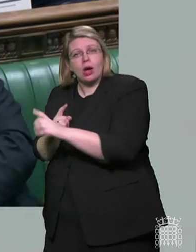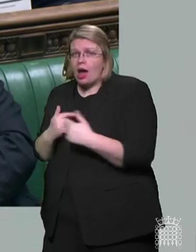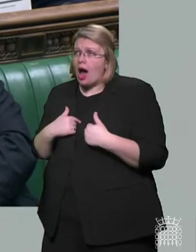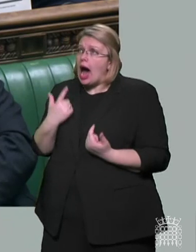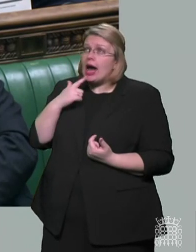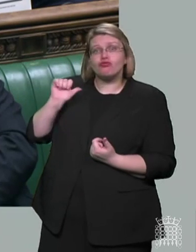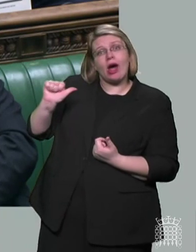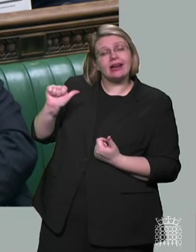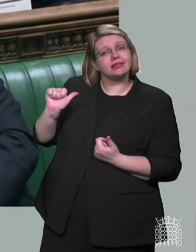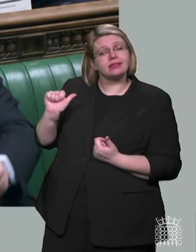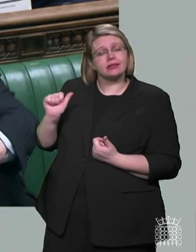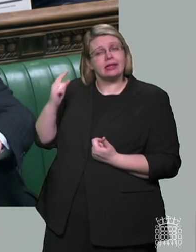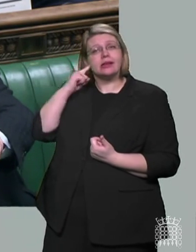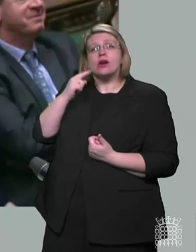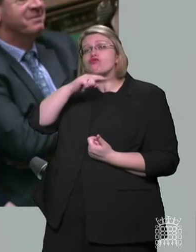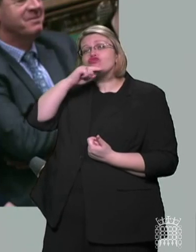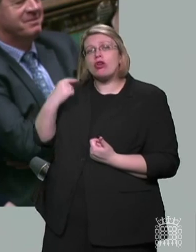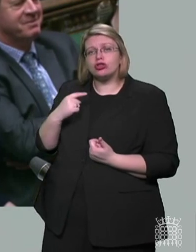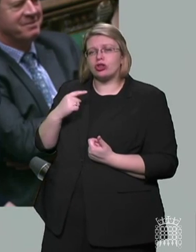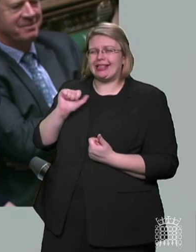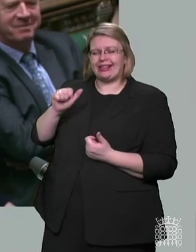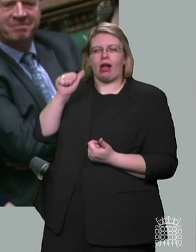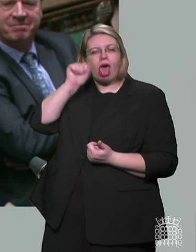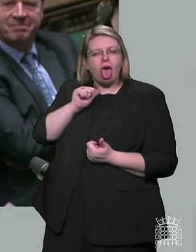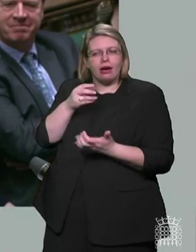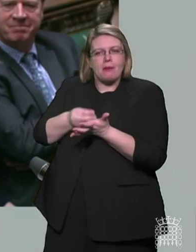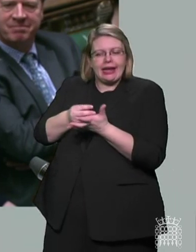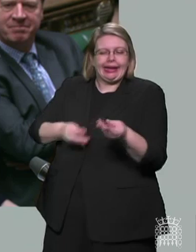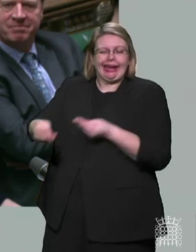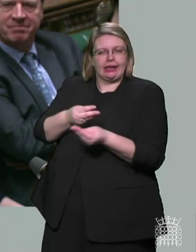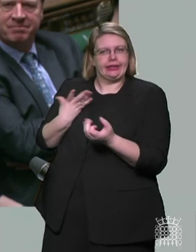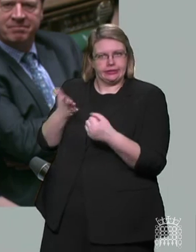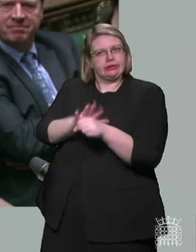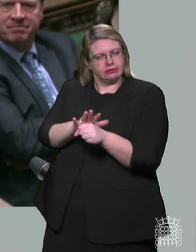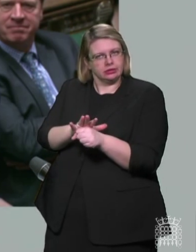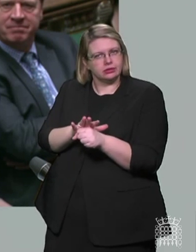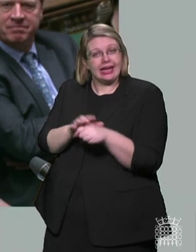We do need to stop corrupt Russian money in London and every other financial capital.